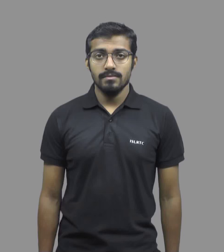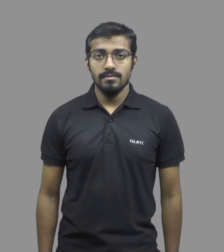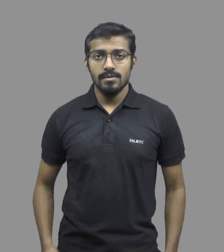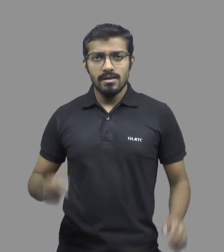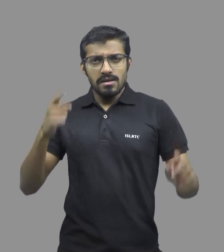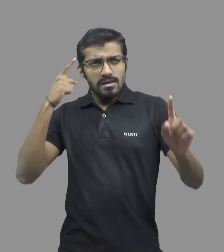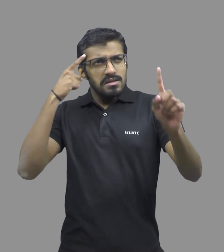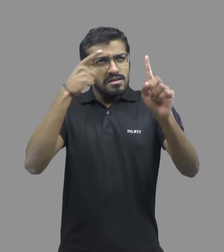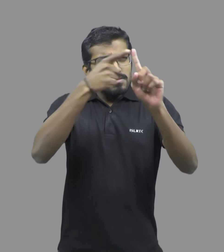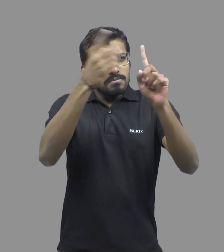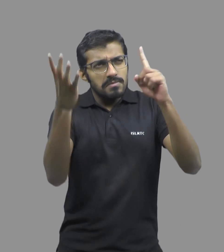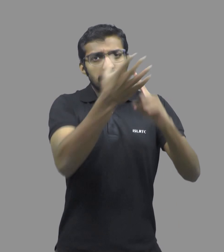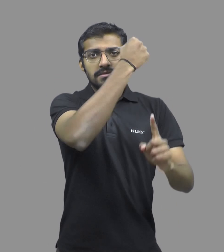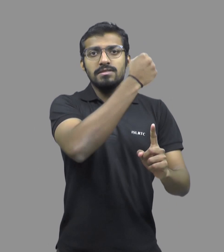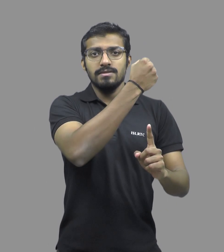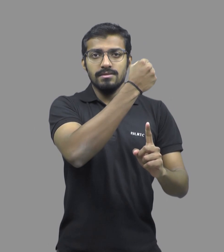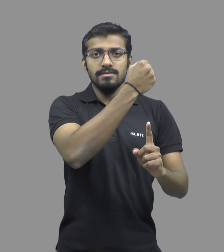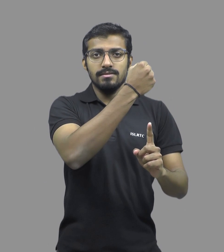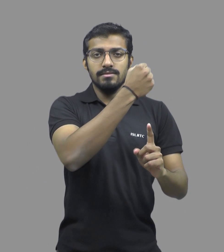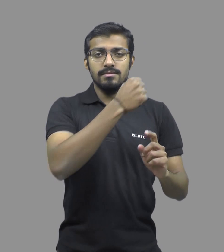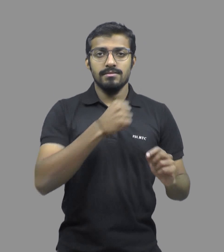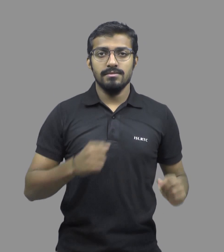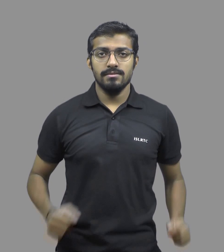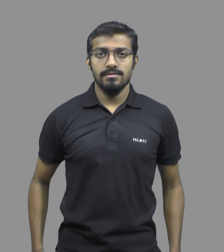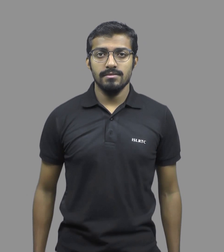Achieve